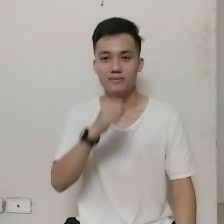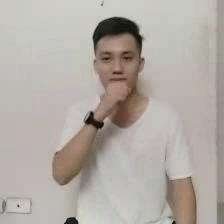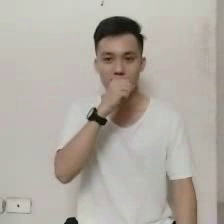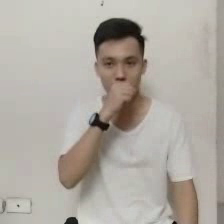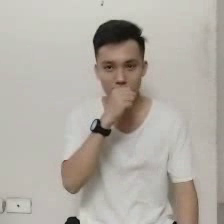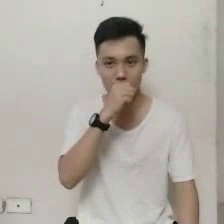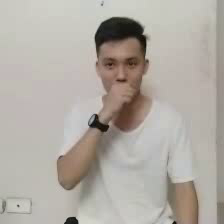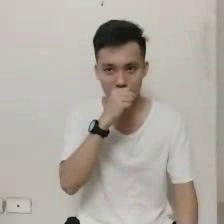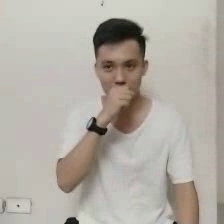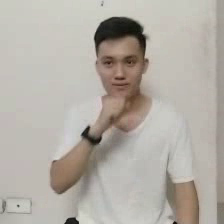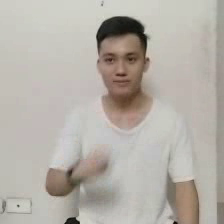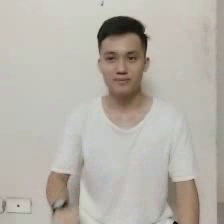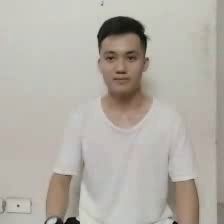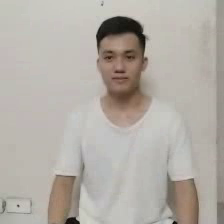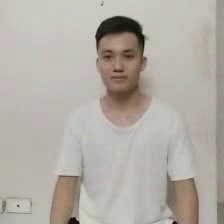Ho